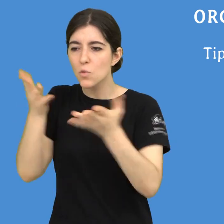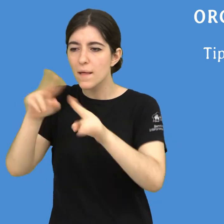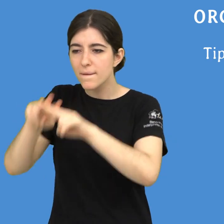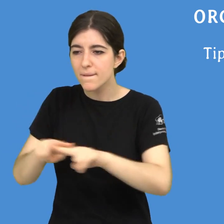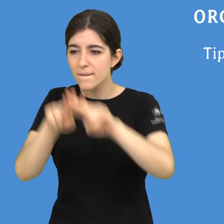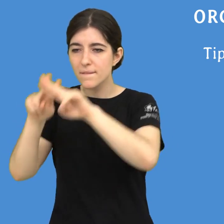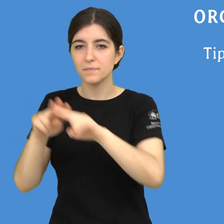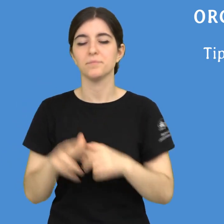revisar